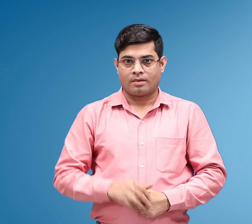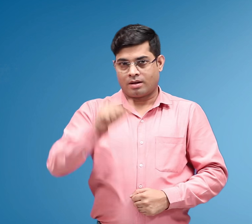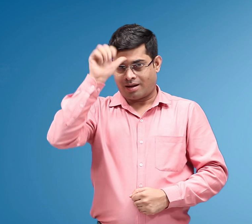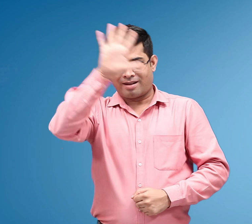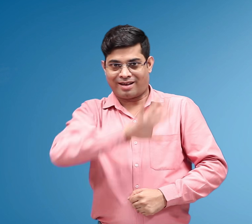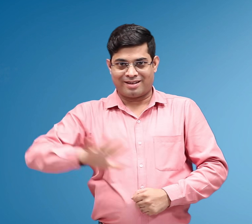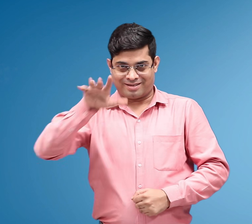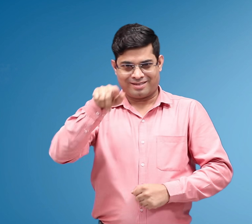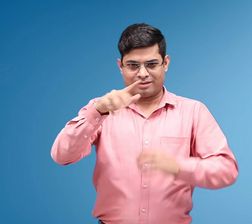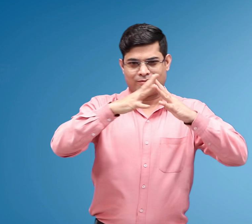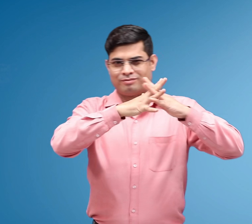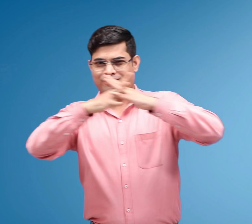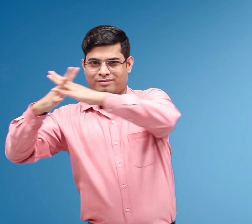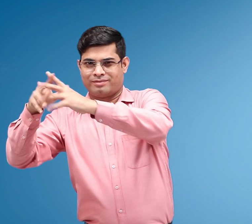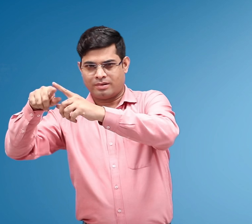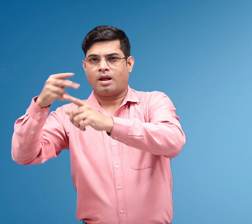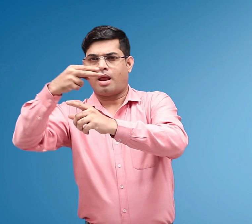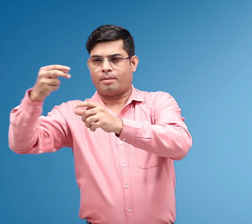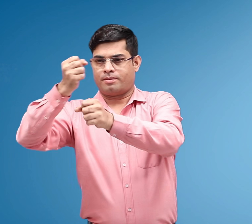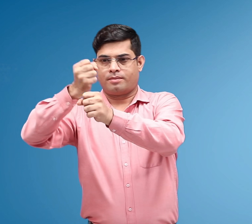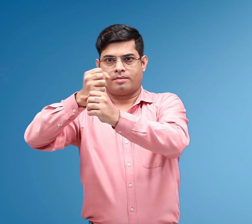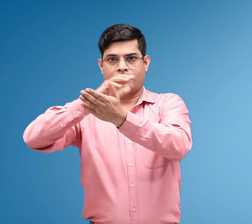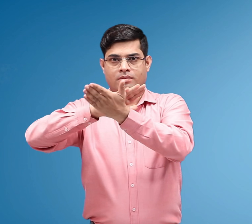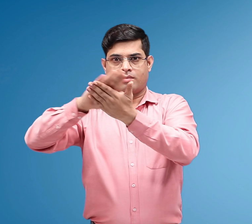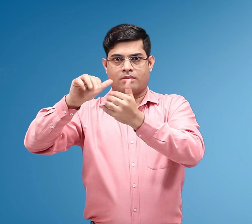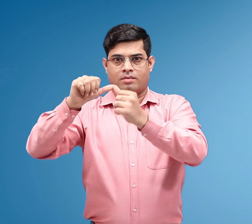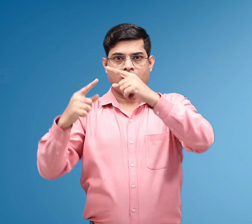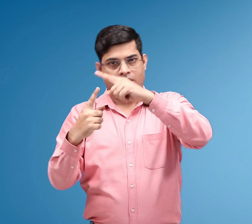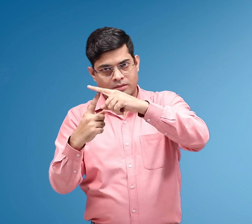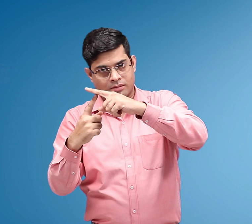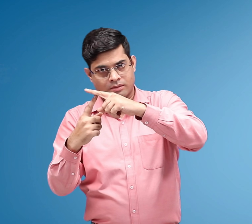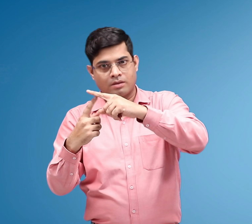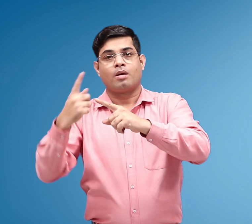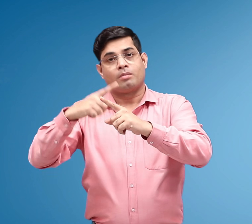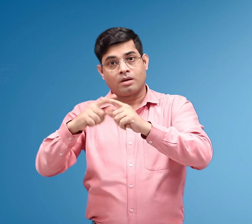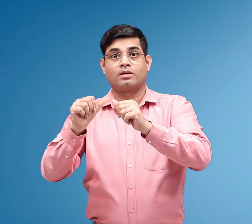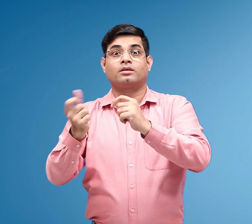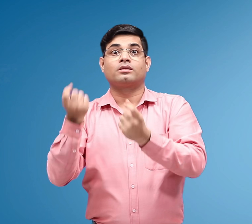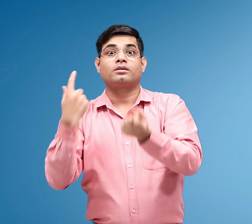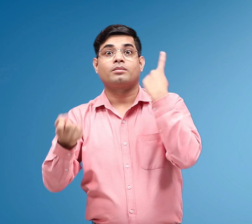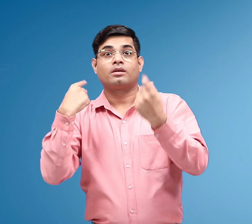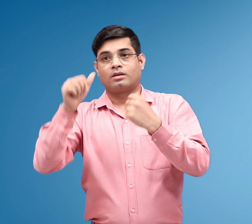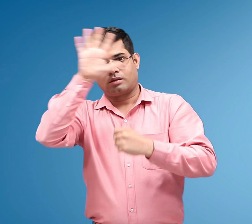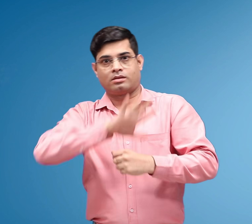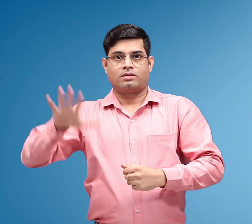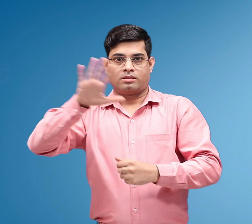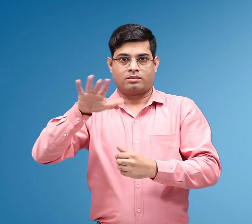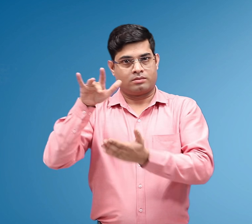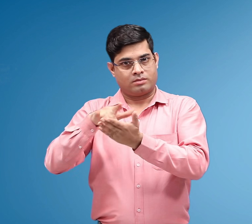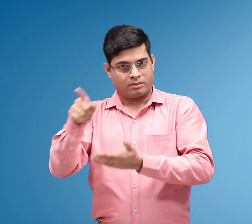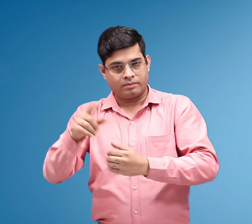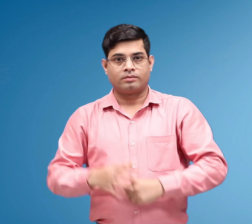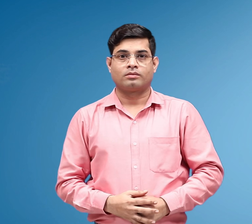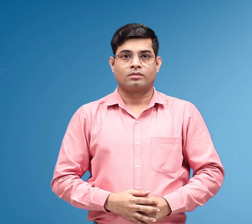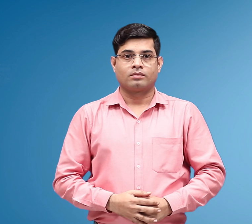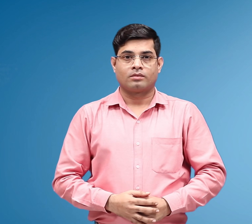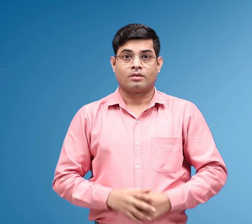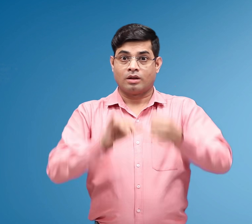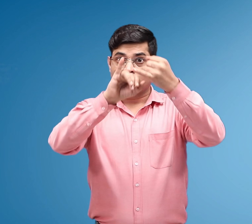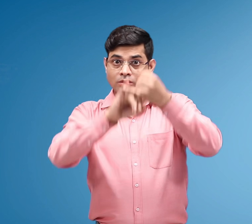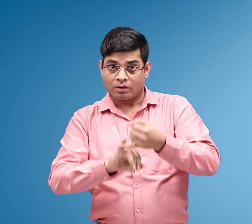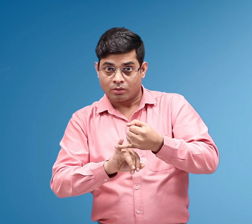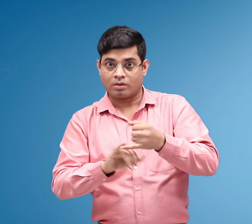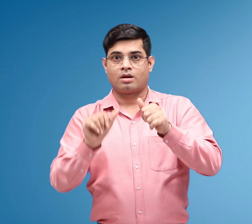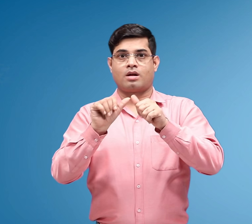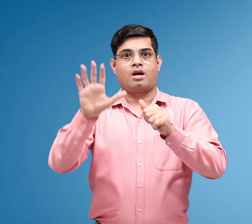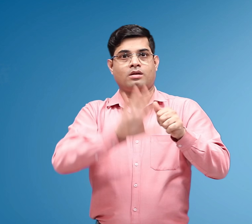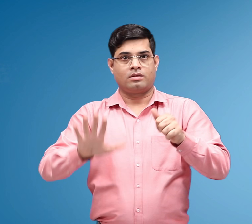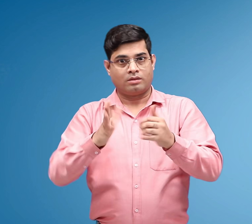They are found in western ghats and some in India, Southeast Asia, Central America and Central Africa.